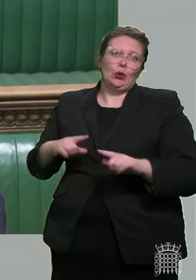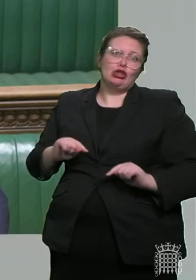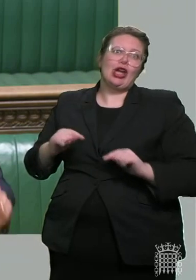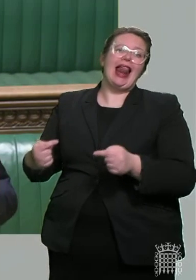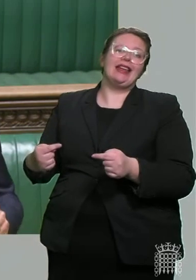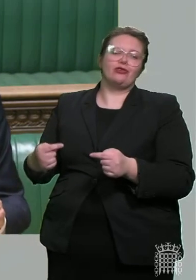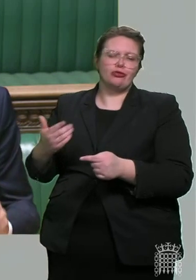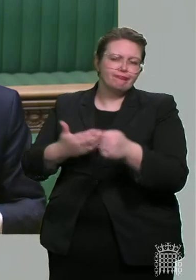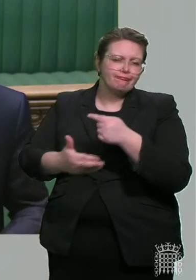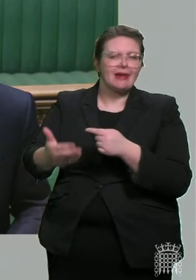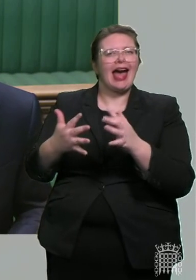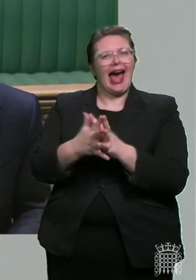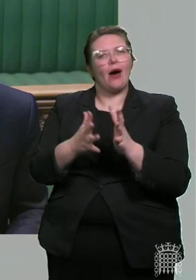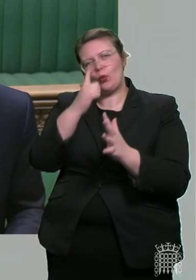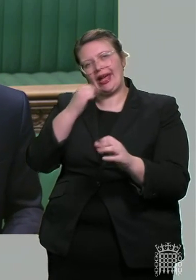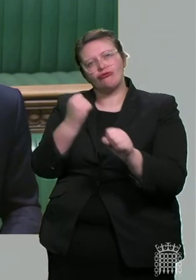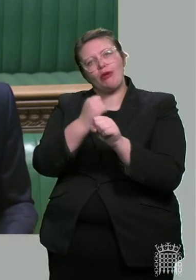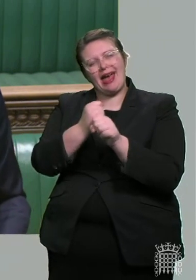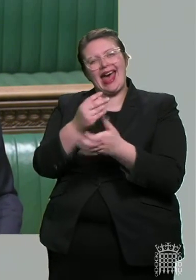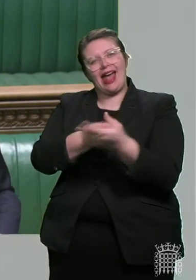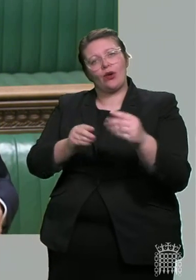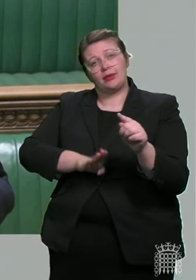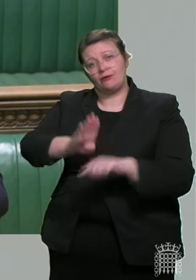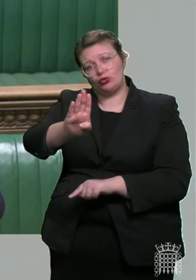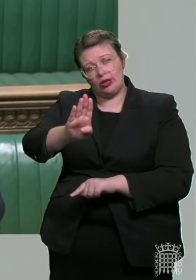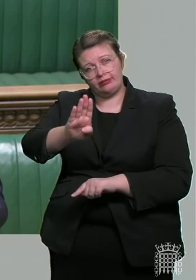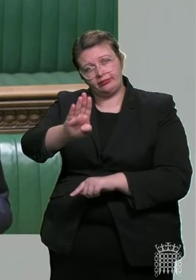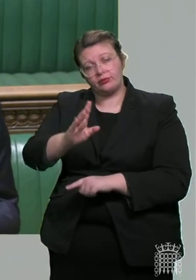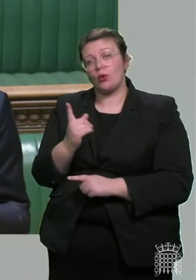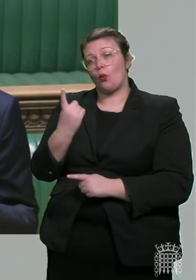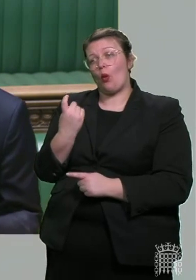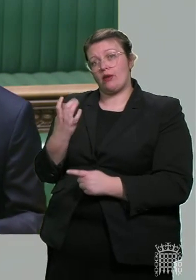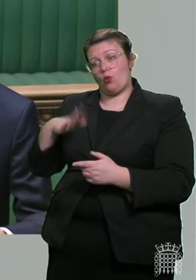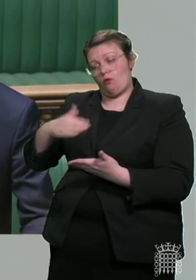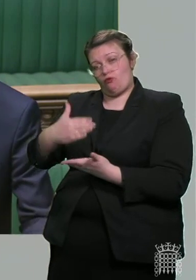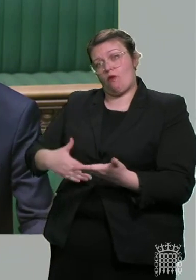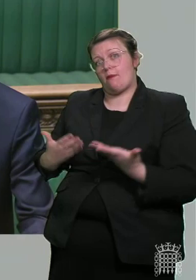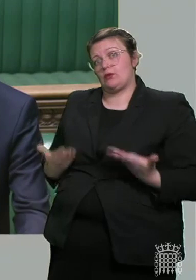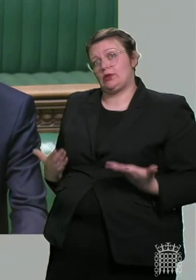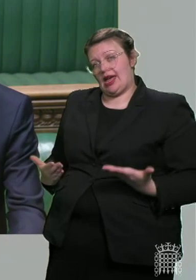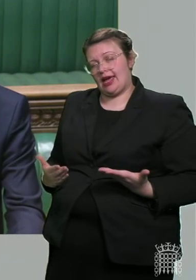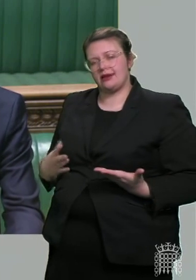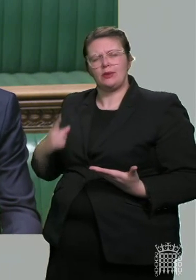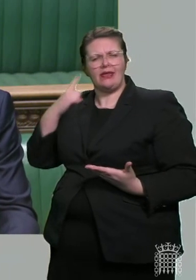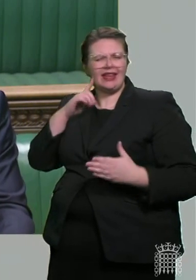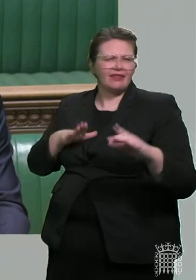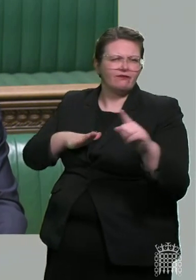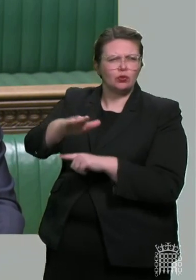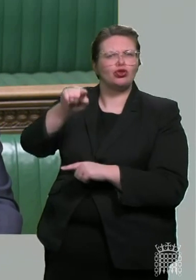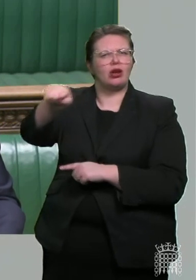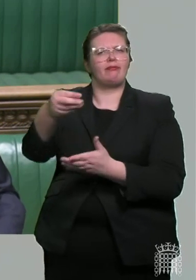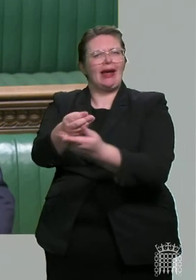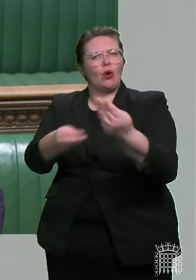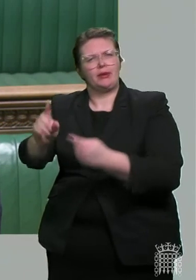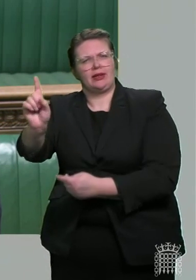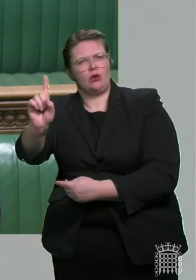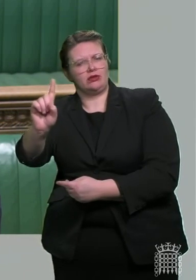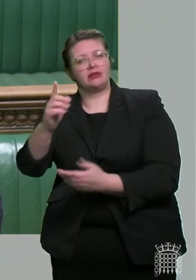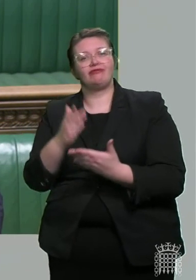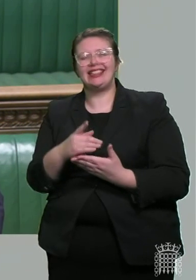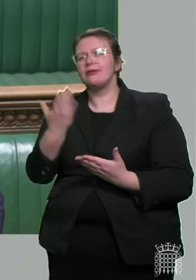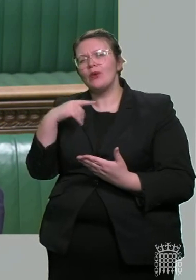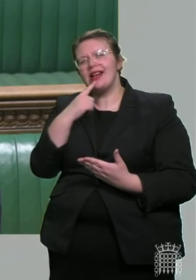and how we will begin to fix them. And this Budget does one other thing: it lays the foundations of our future economy—the third part of our plan.